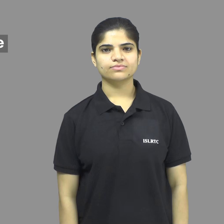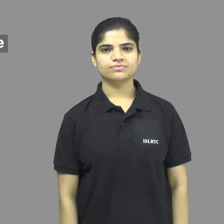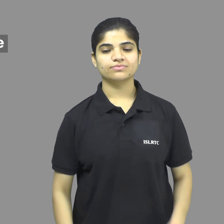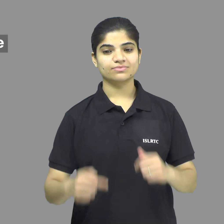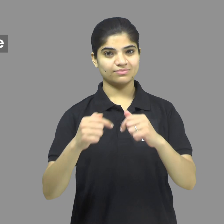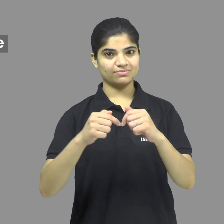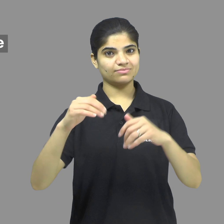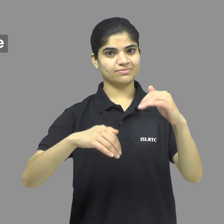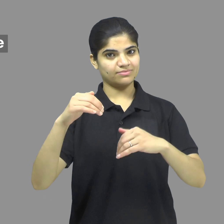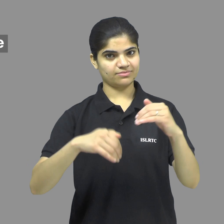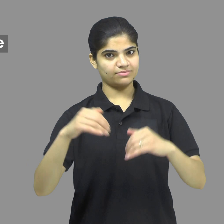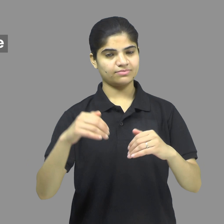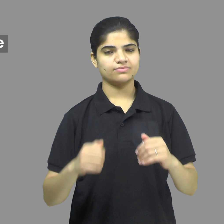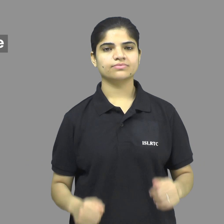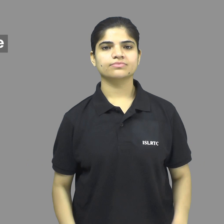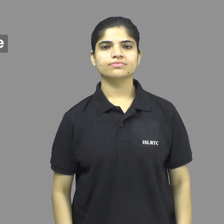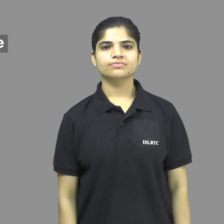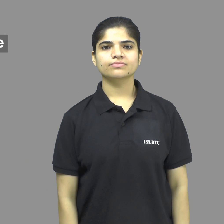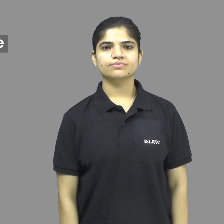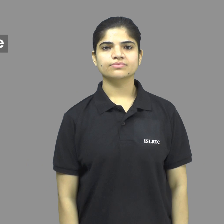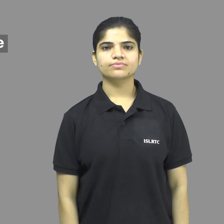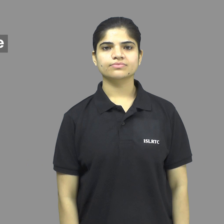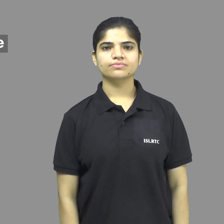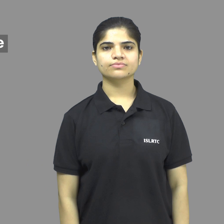Vote